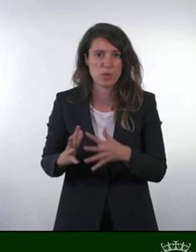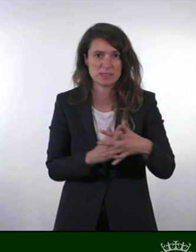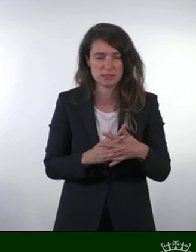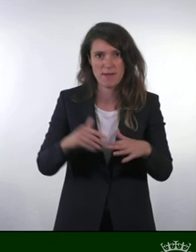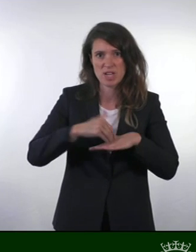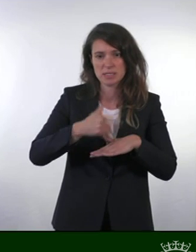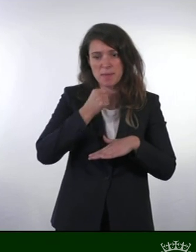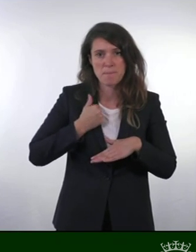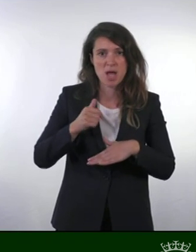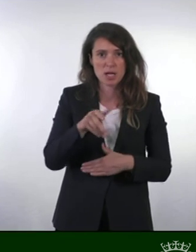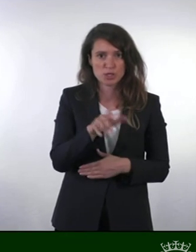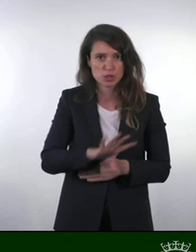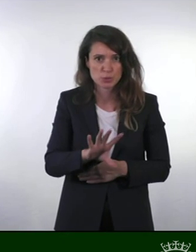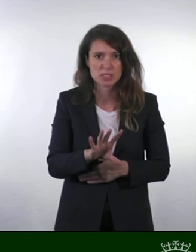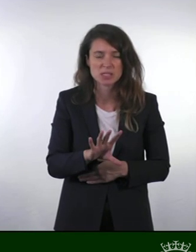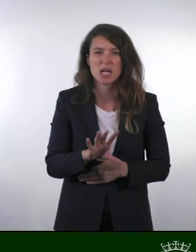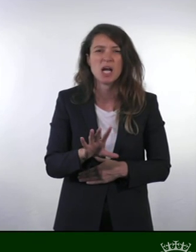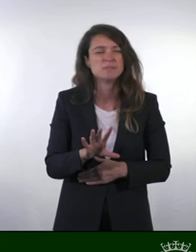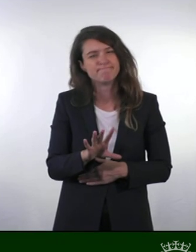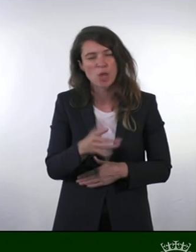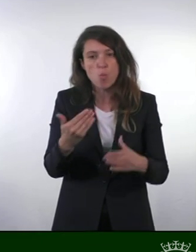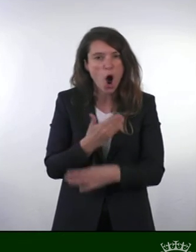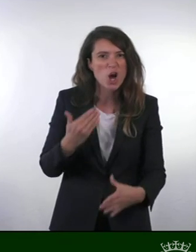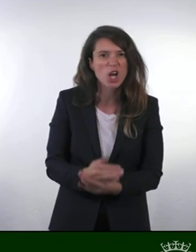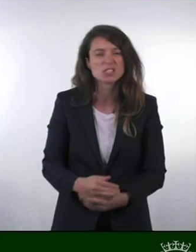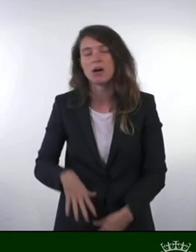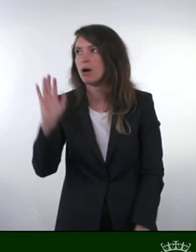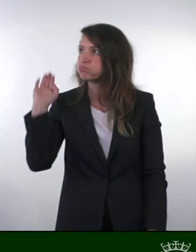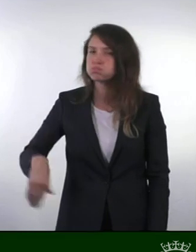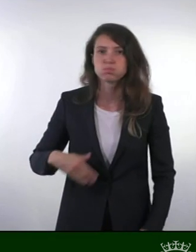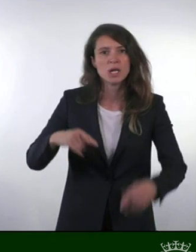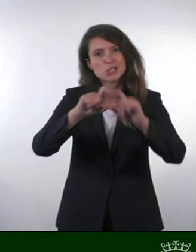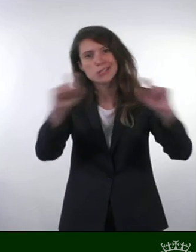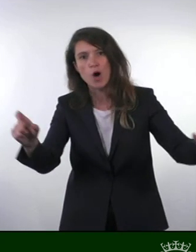Workers at those plants do not want to hear slogans. They do not want to hear bluff and bluster.